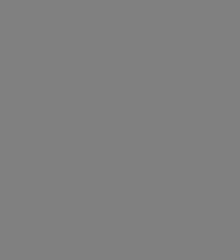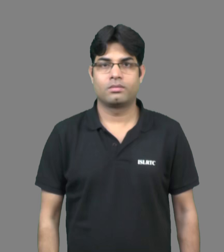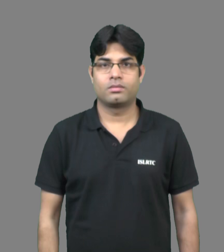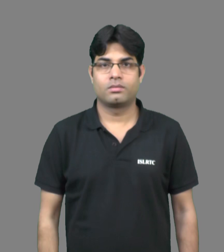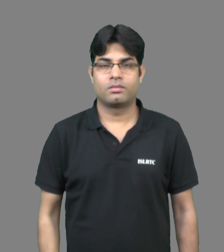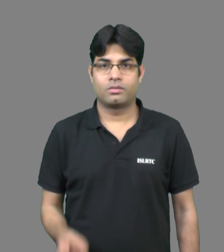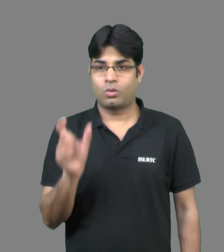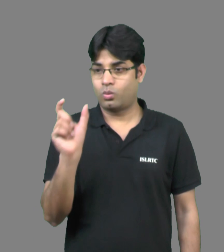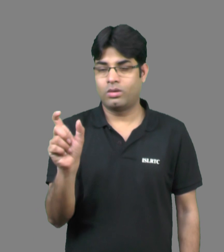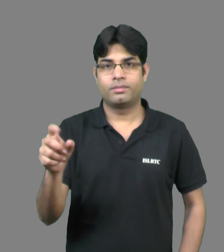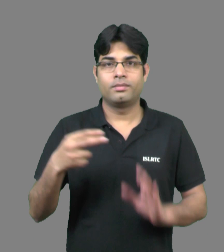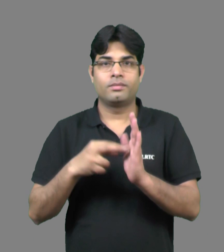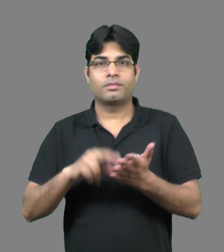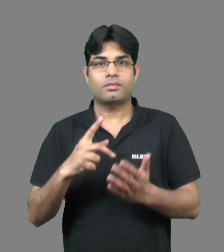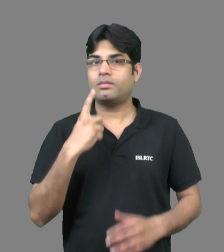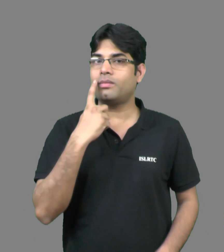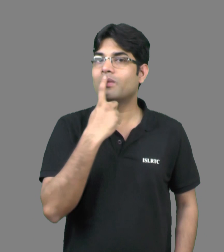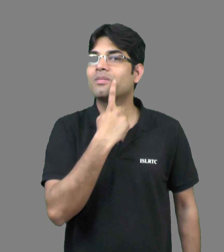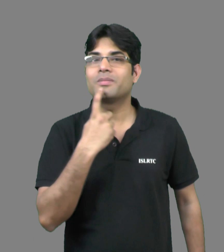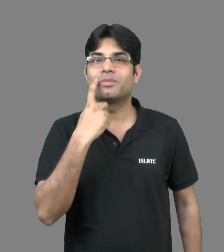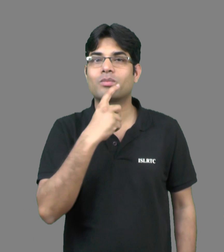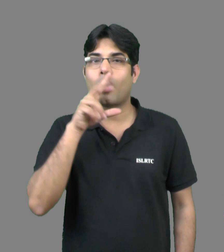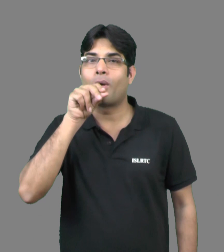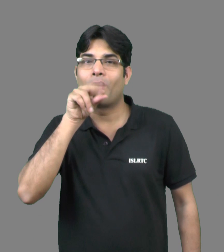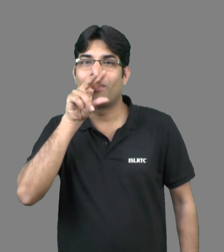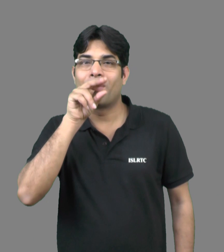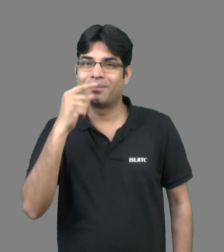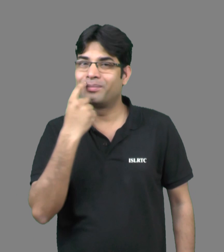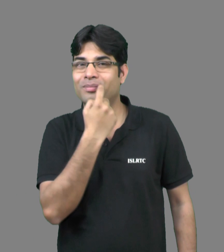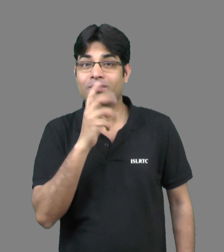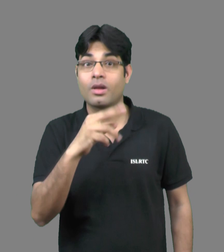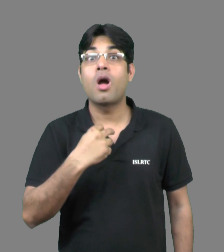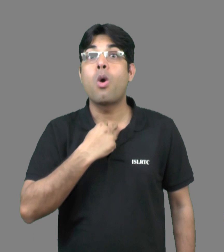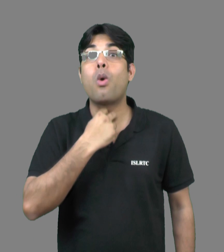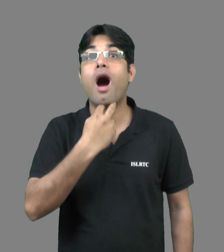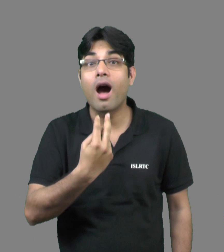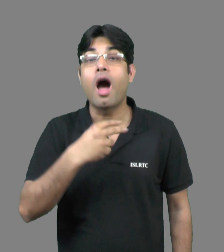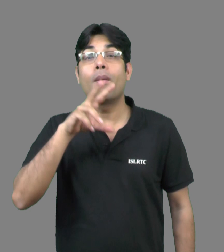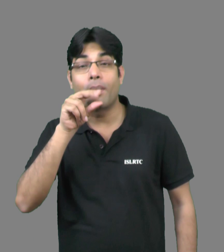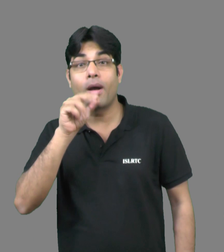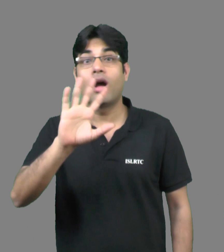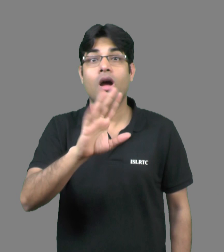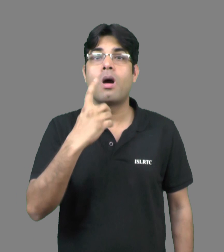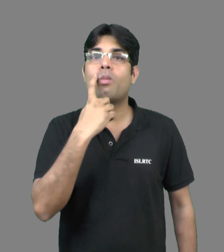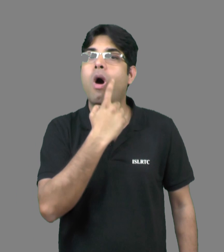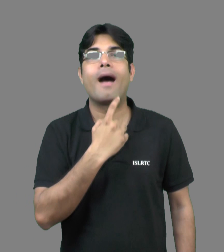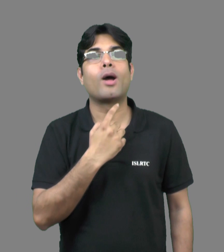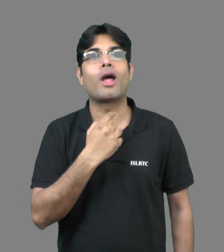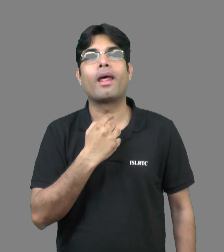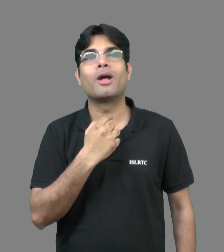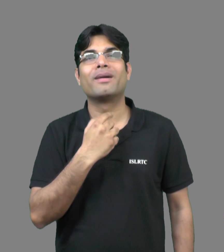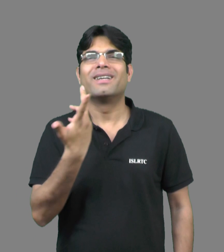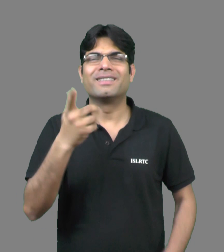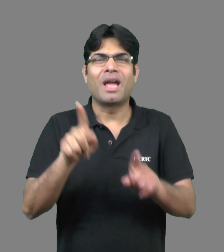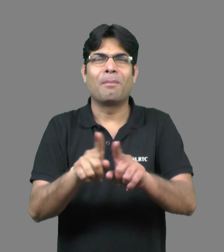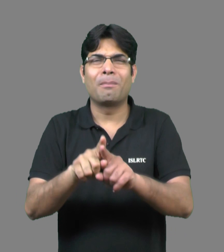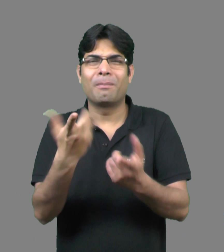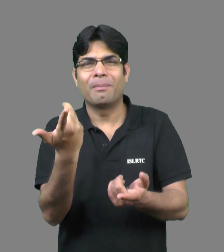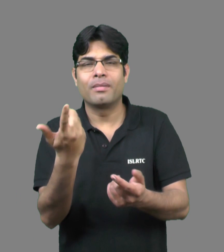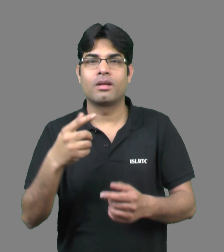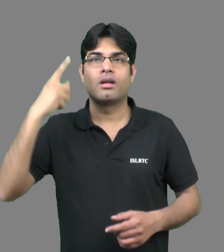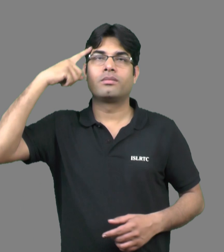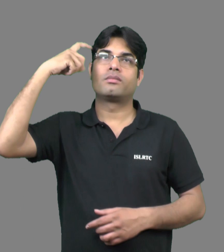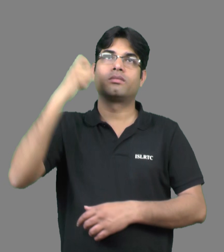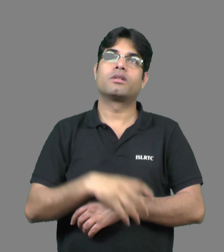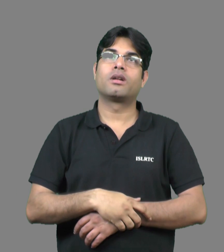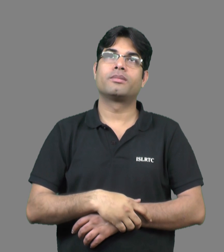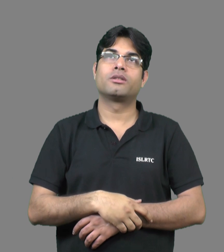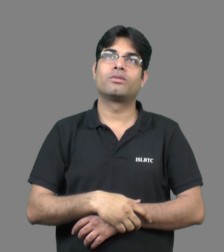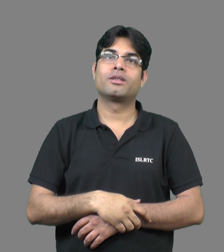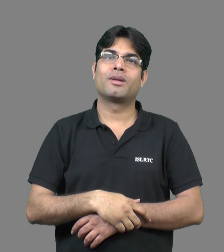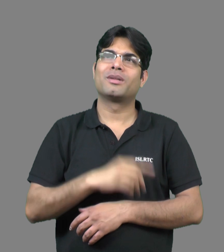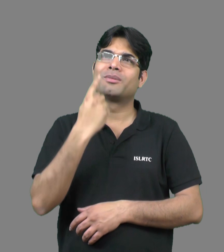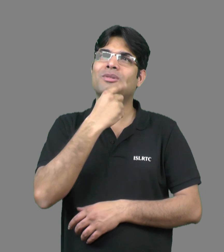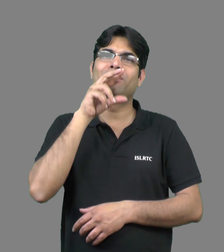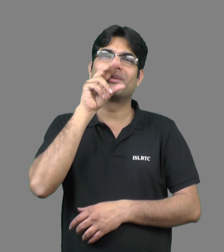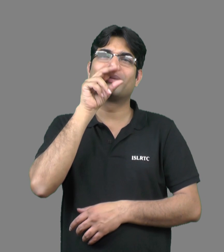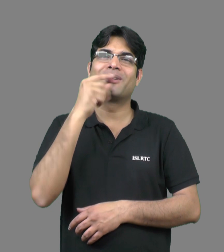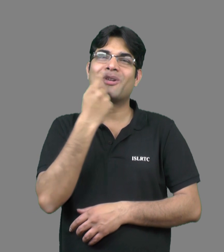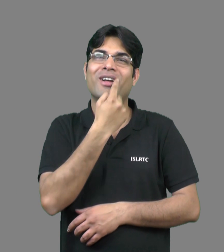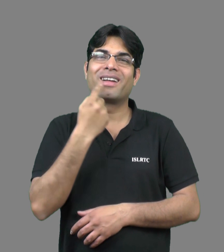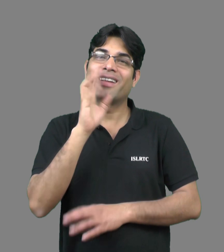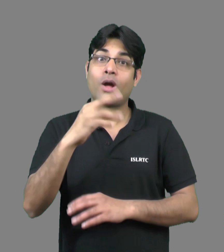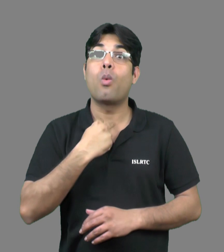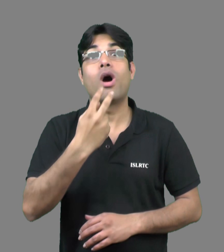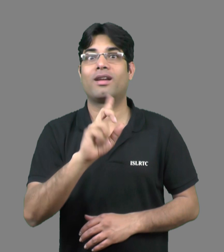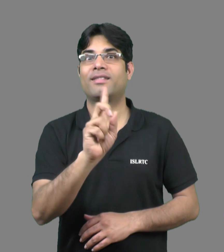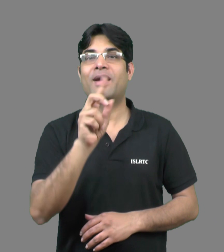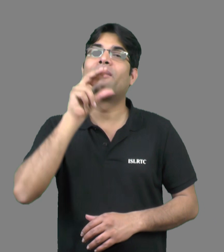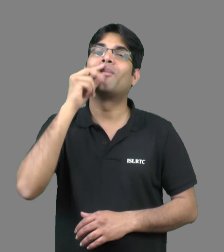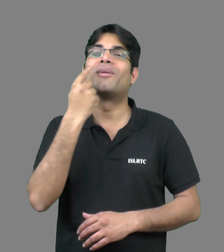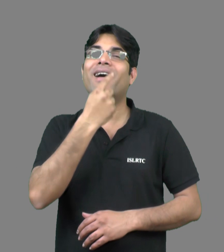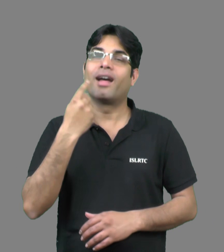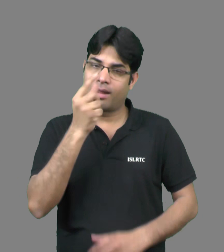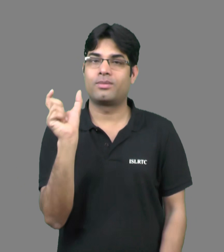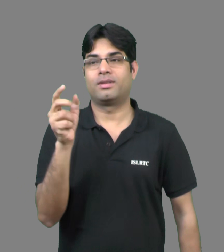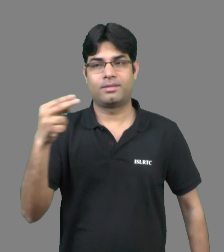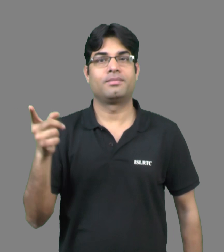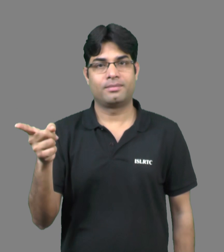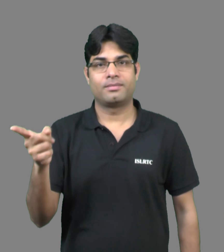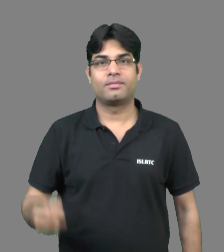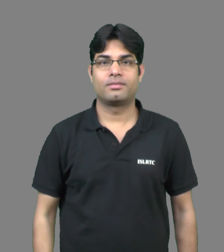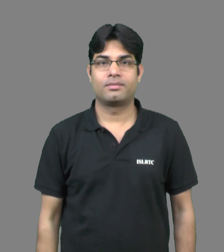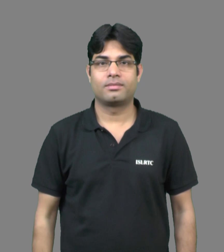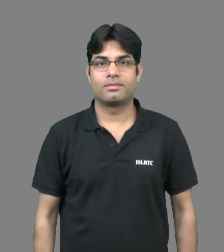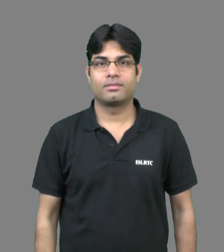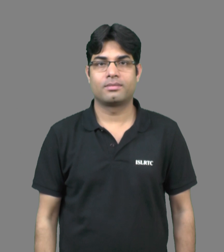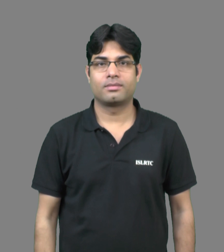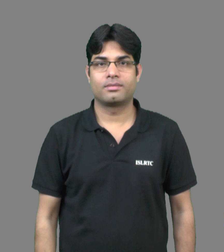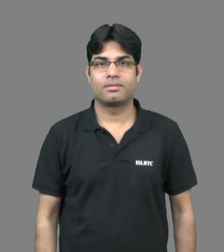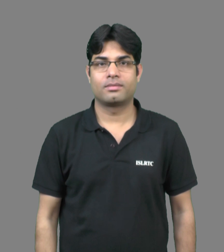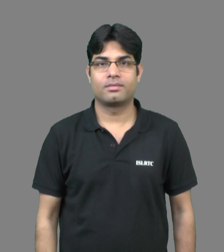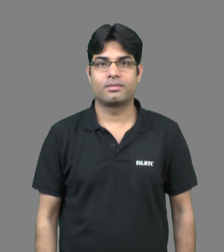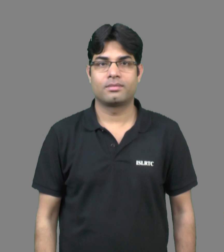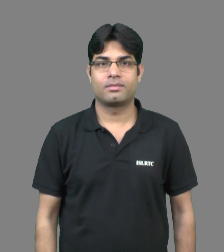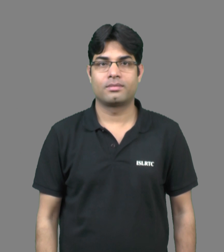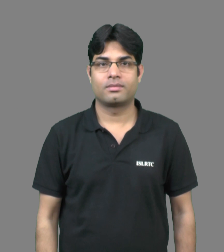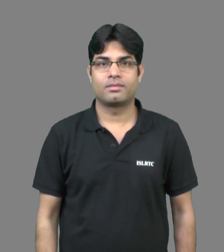Mouthing